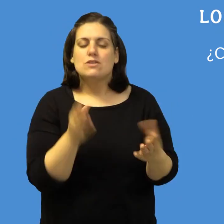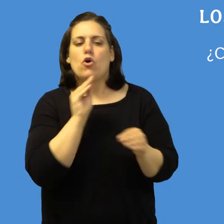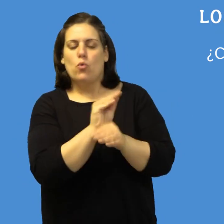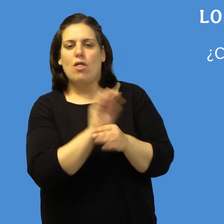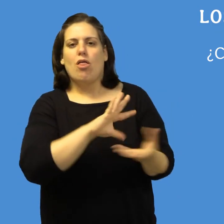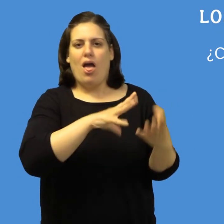cuidar